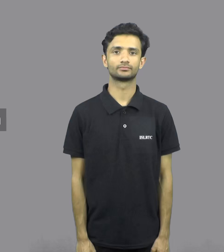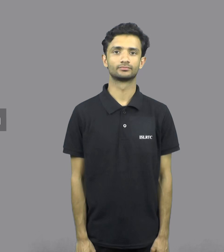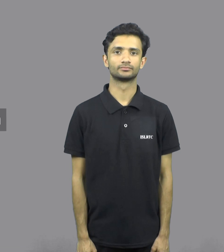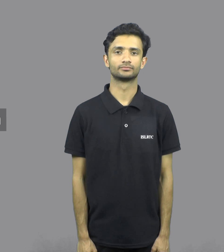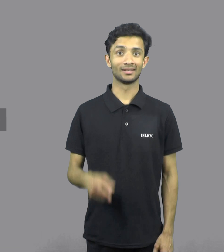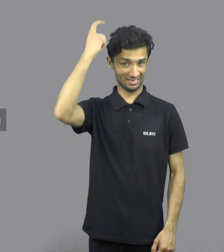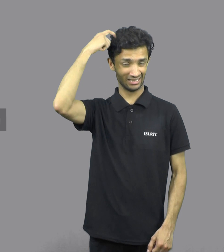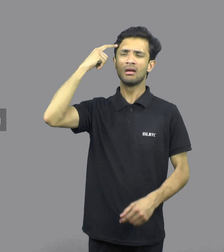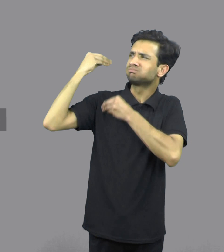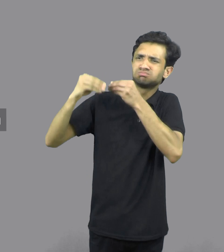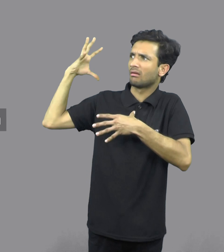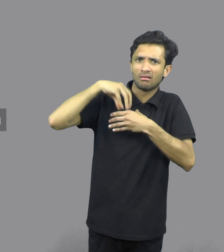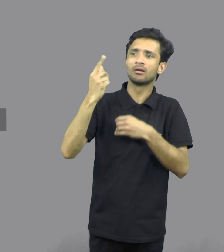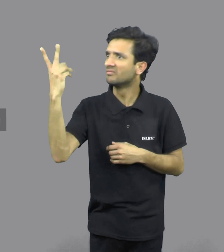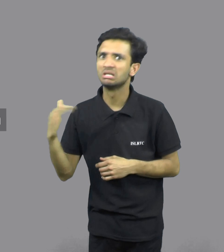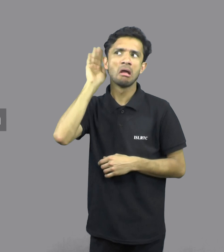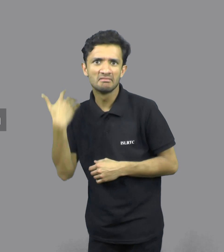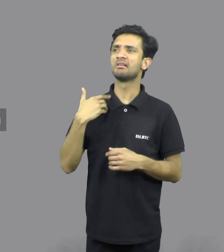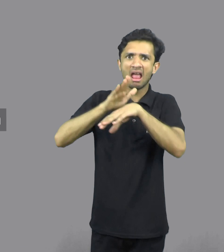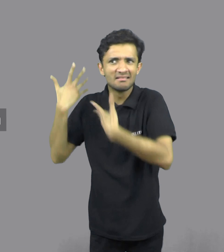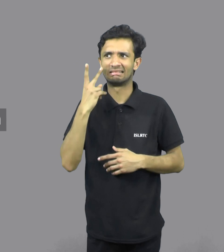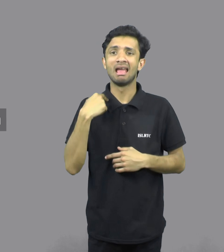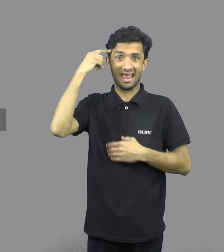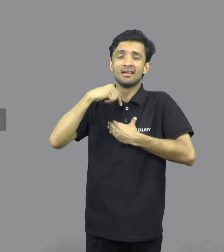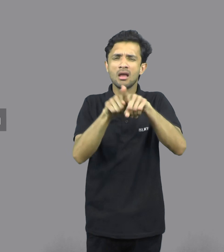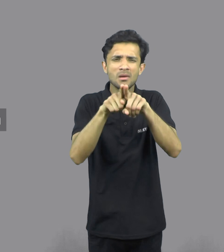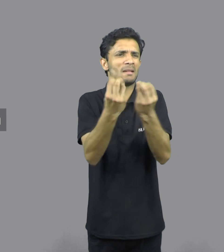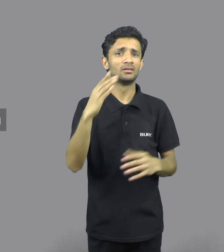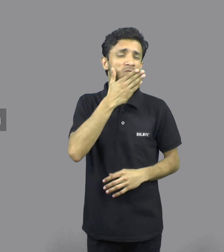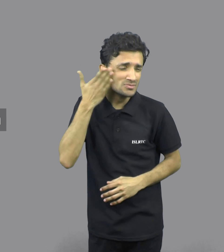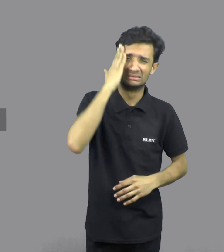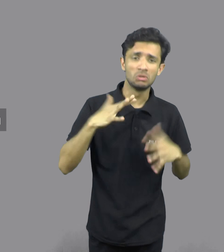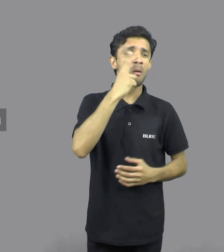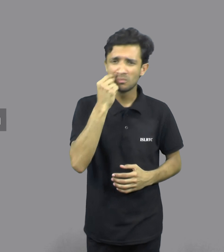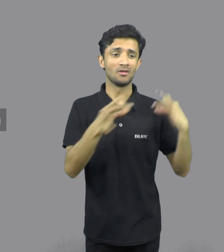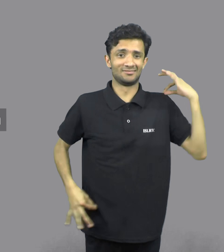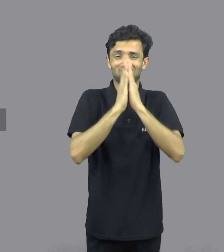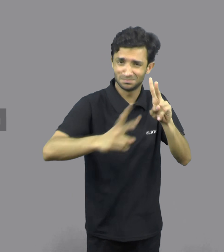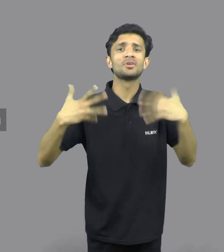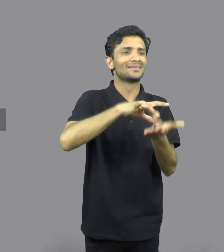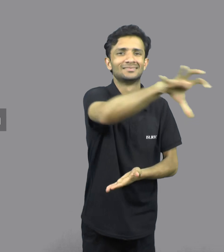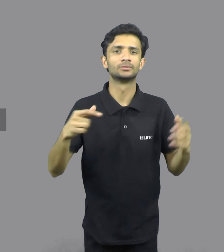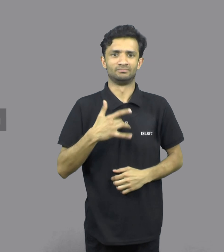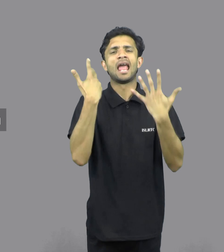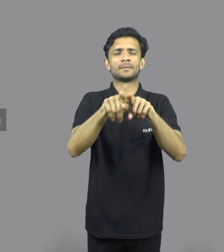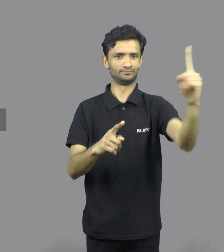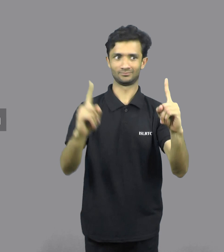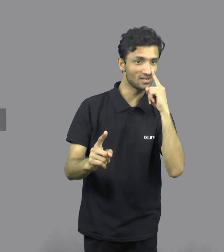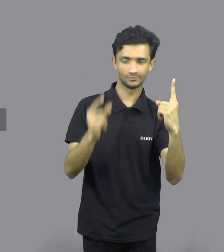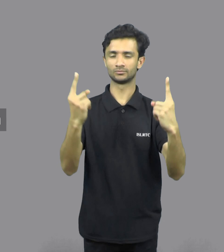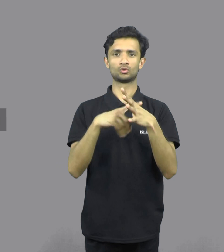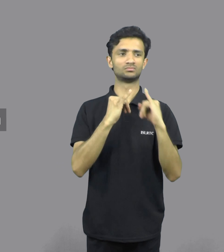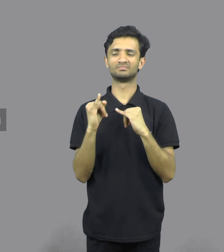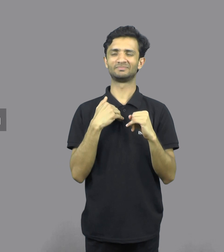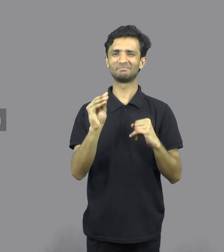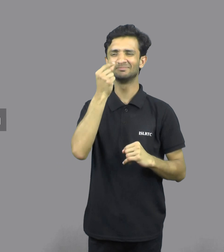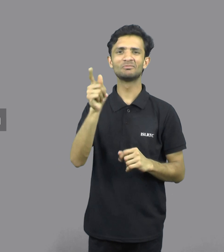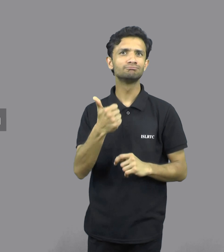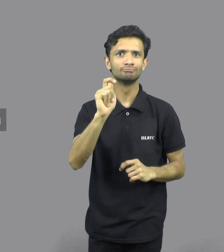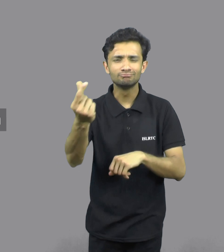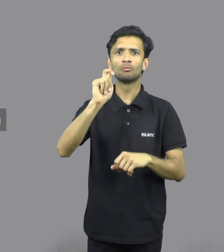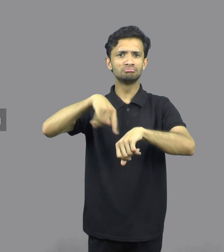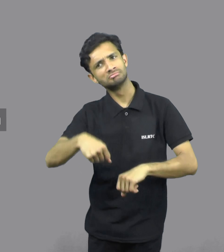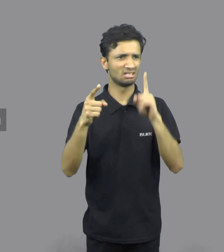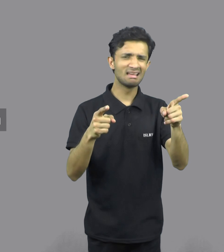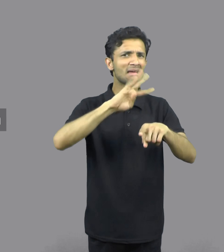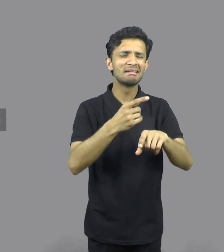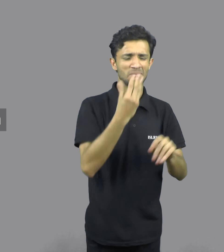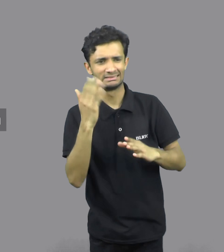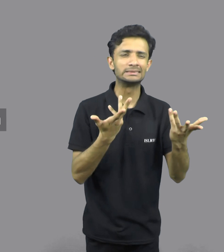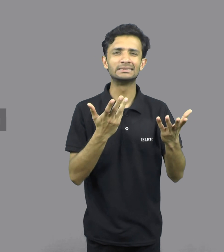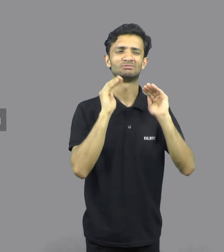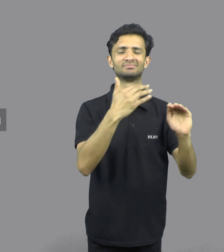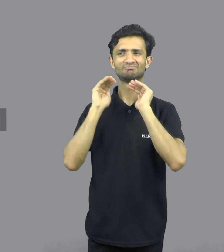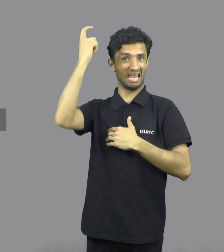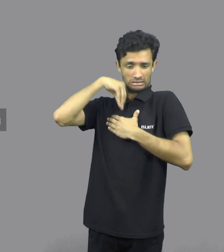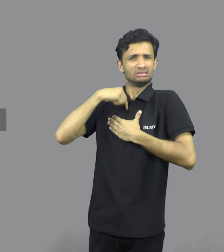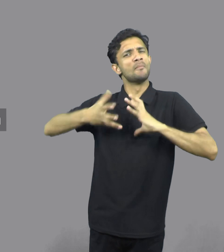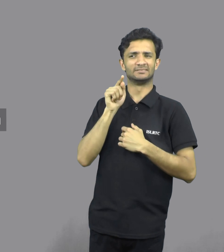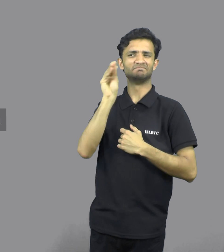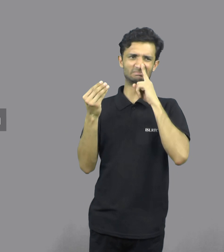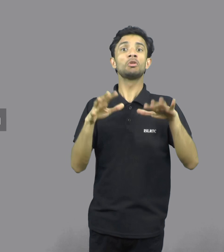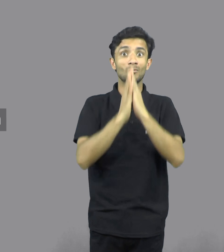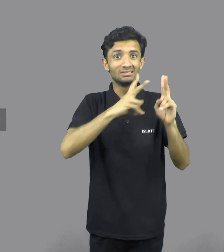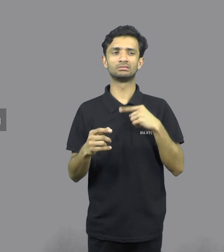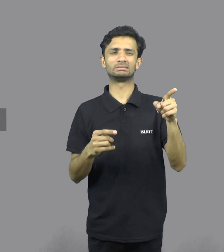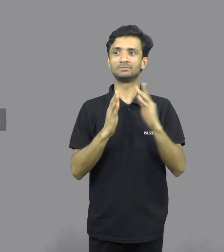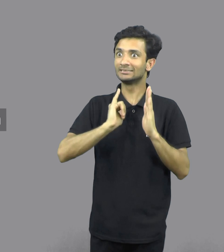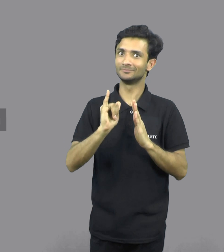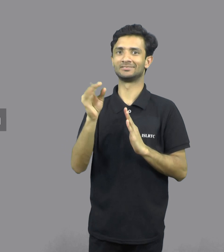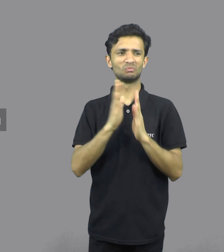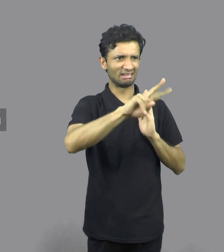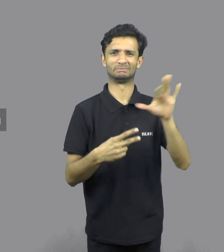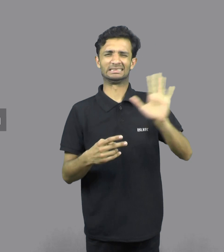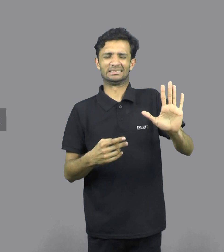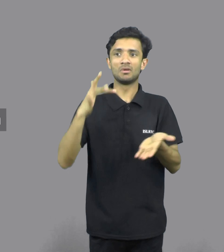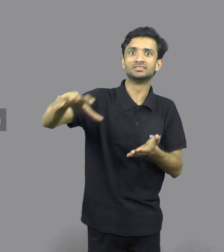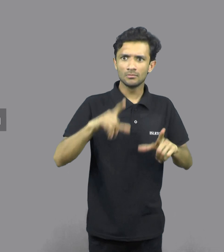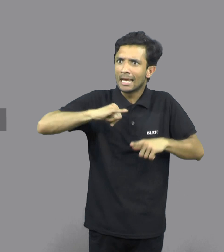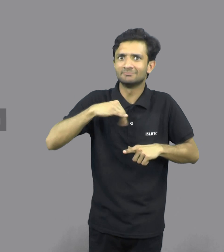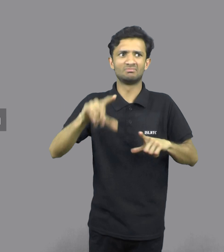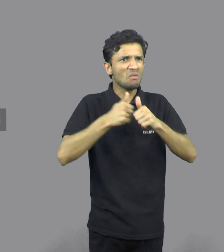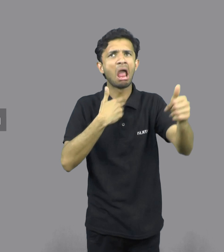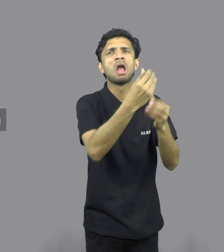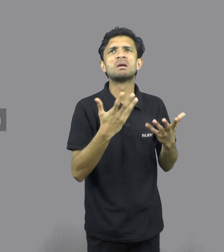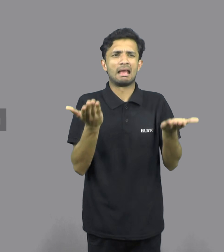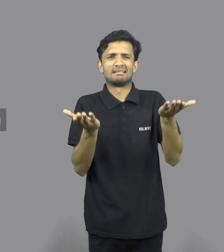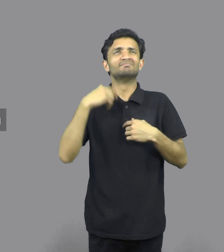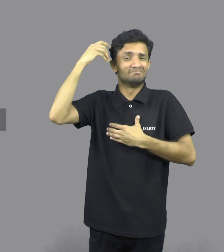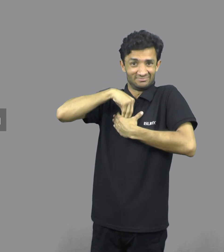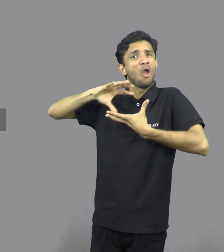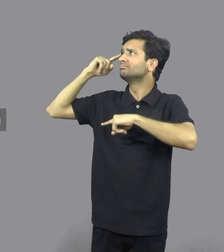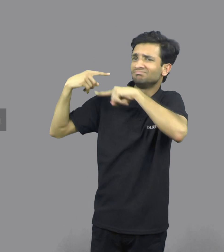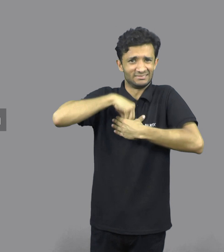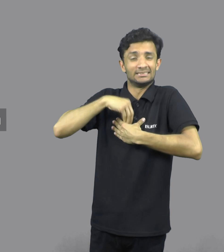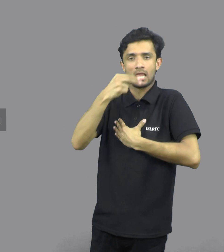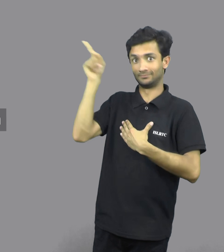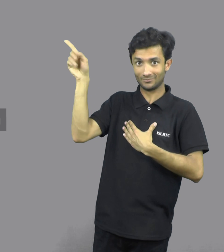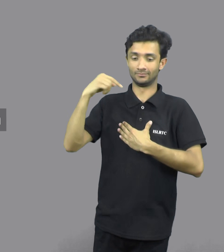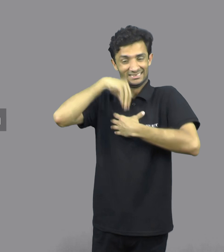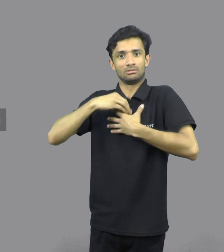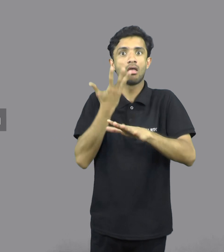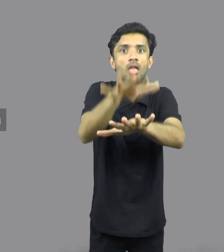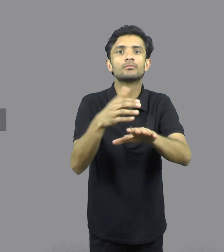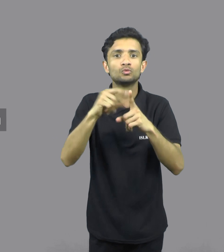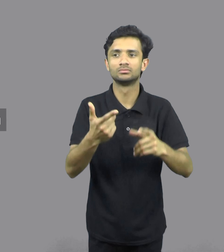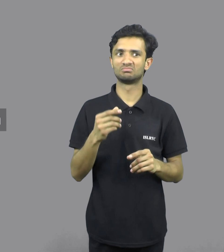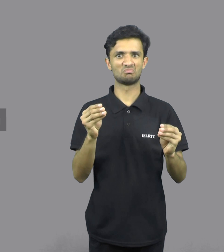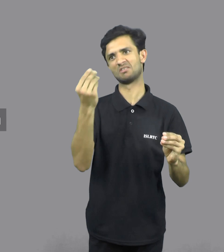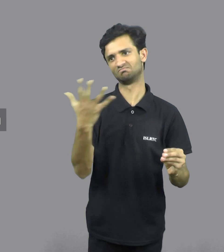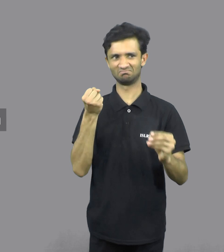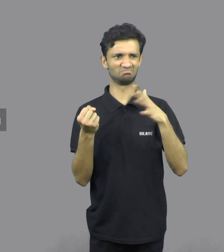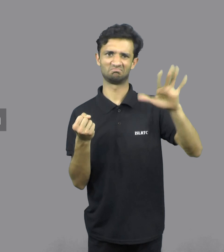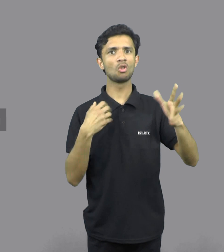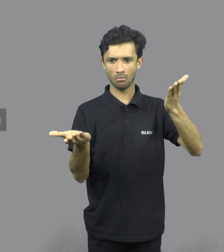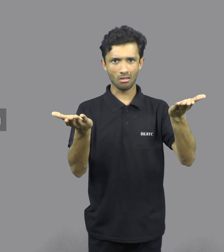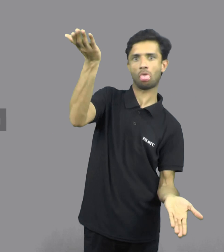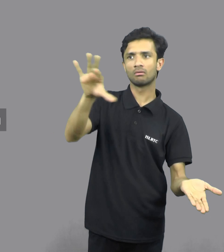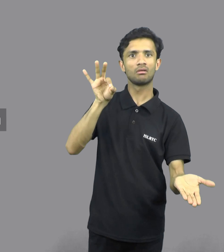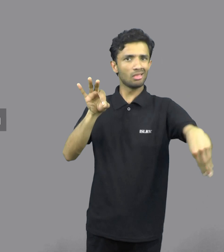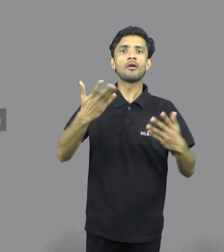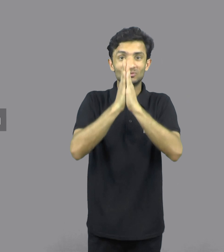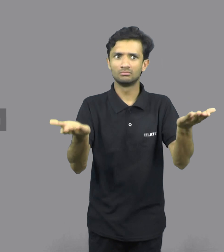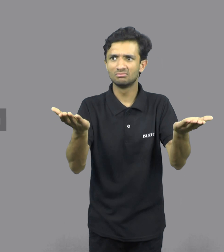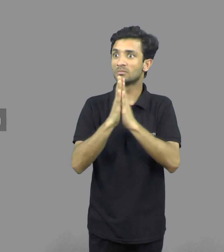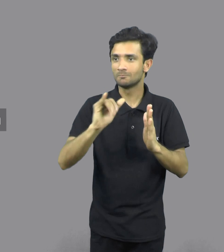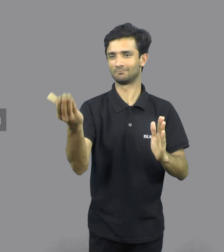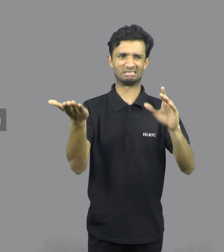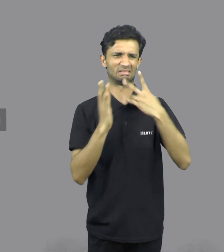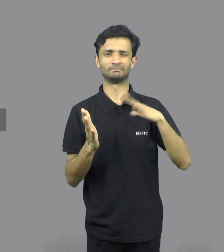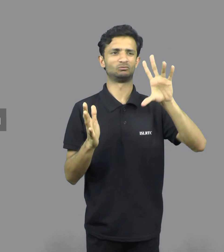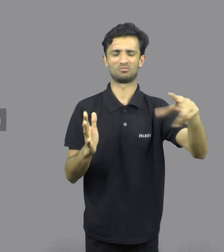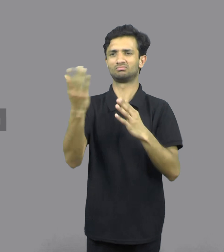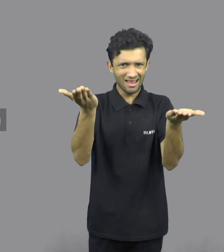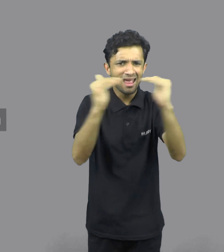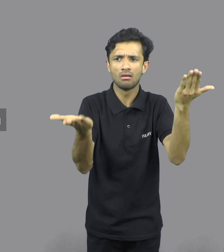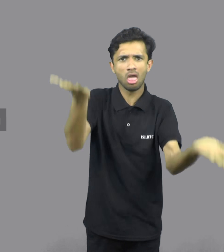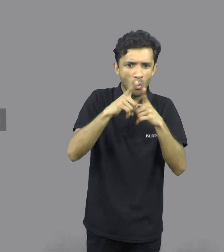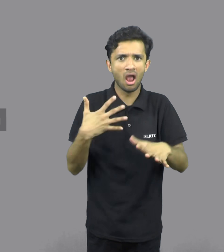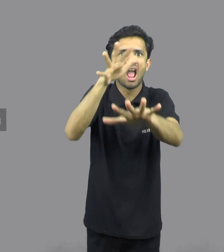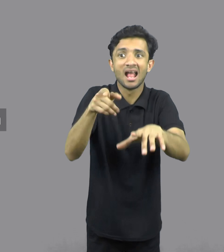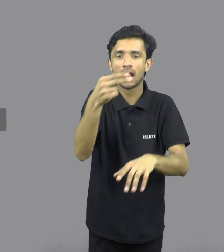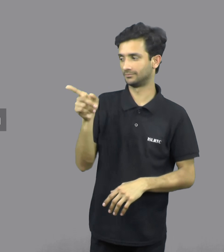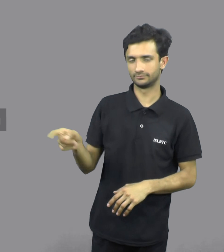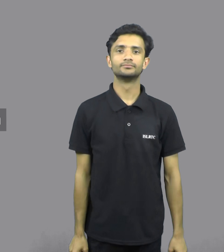Prejudice and Discrimination